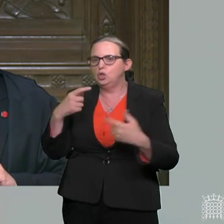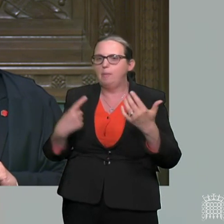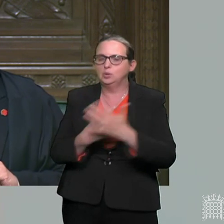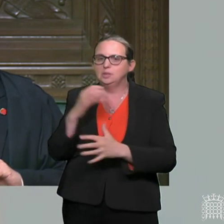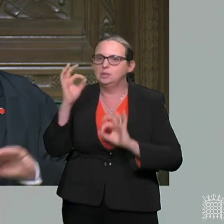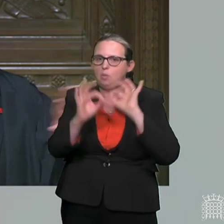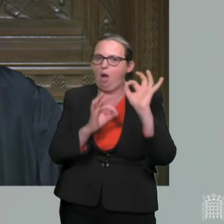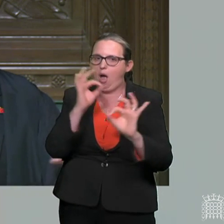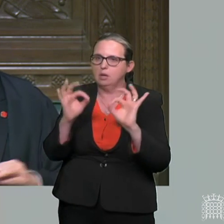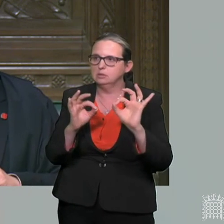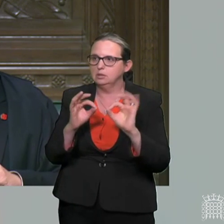On a point of order, Mr Speaker.